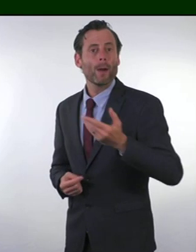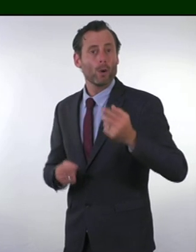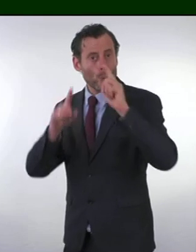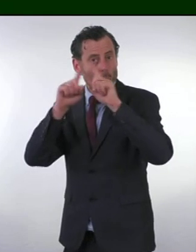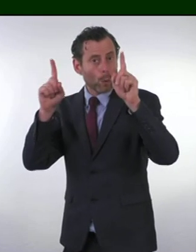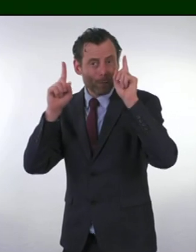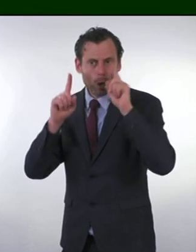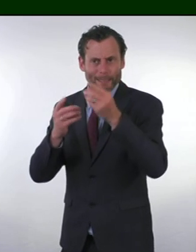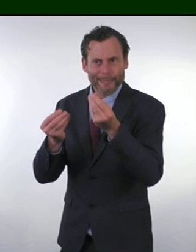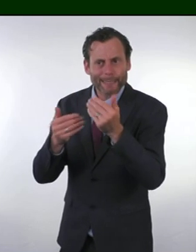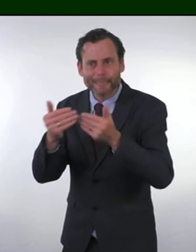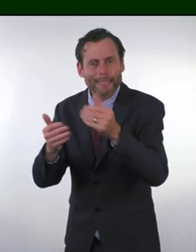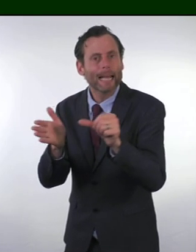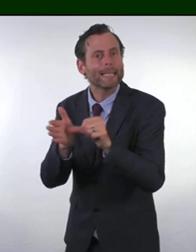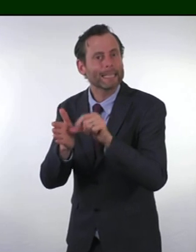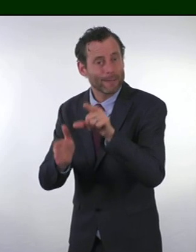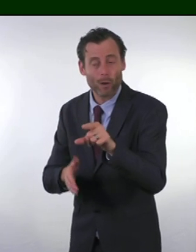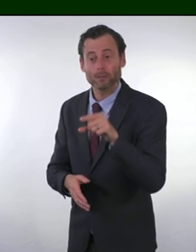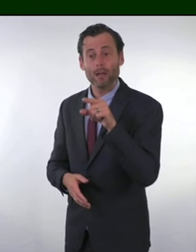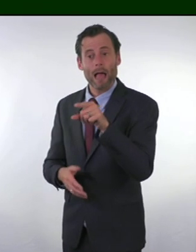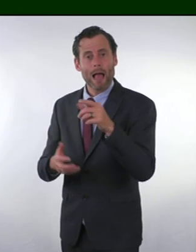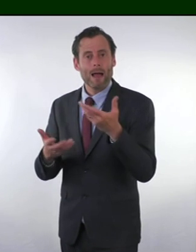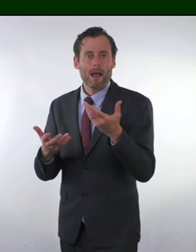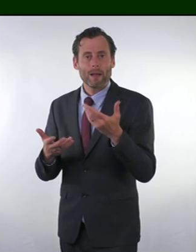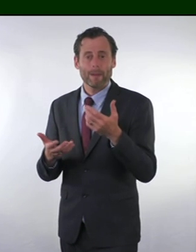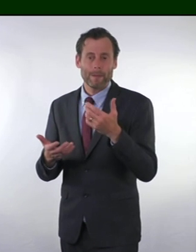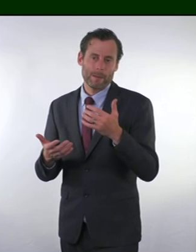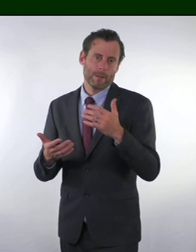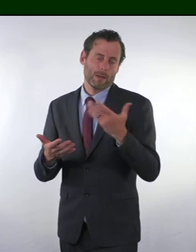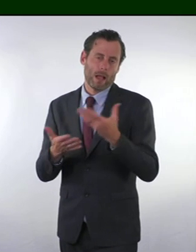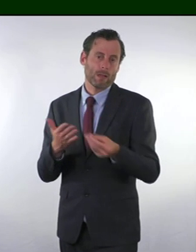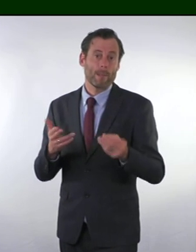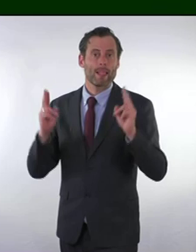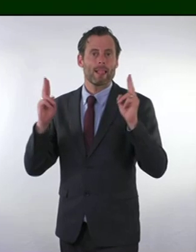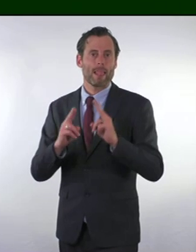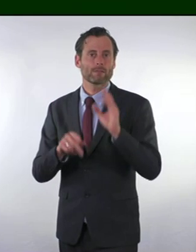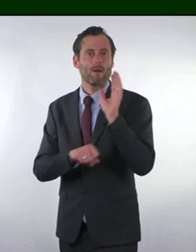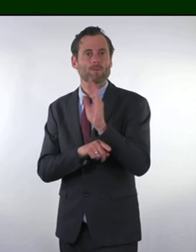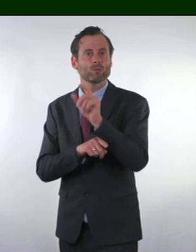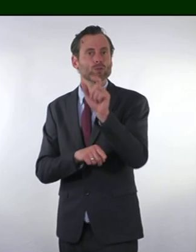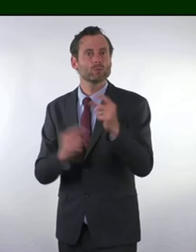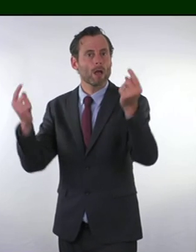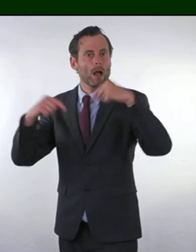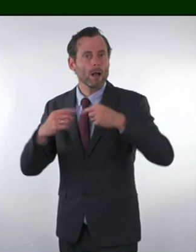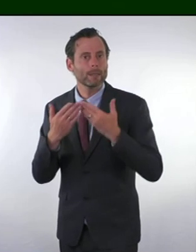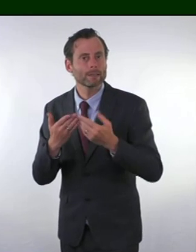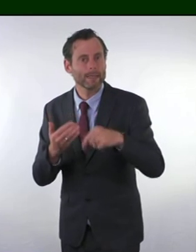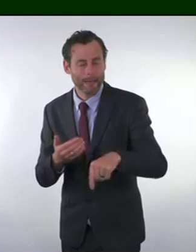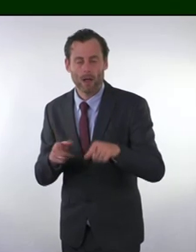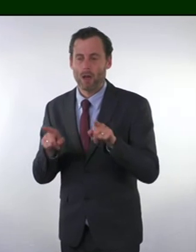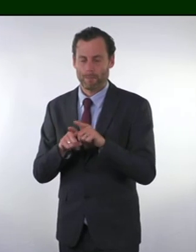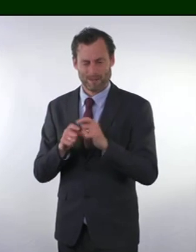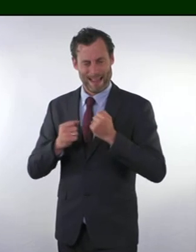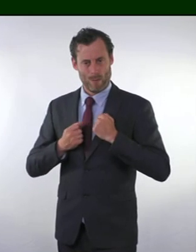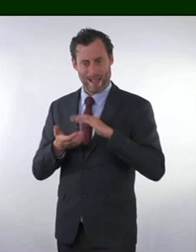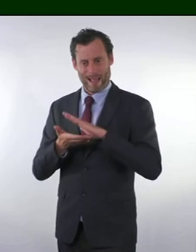In particular, they have put in place measures to deal with the issue of fewer overseas students being here and to protect our higher education research base.